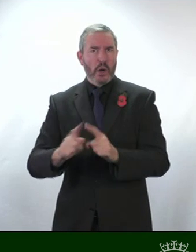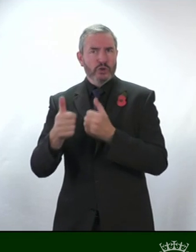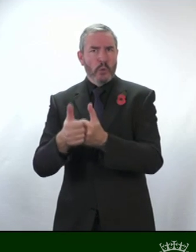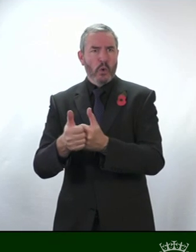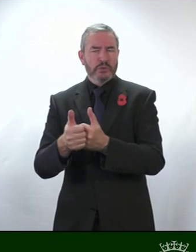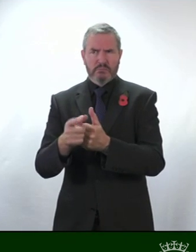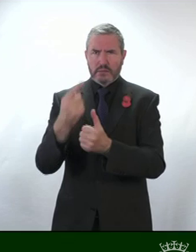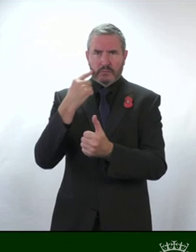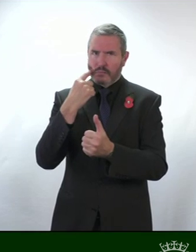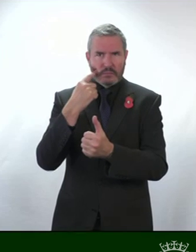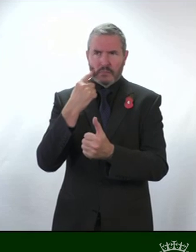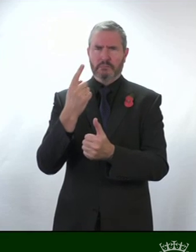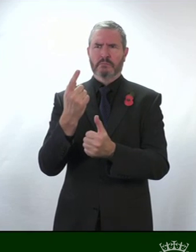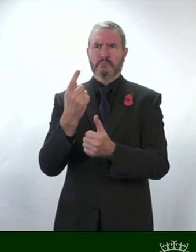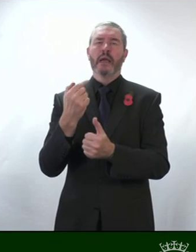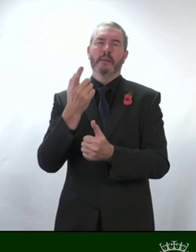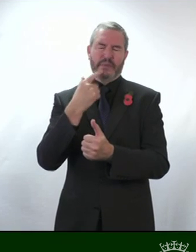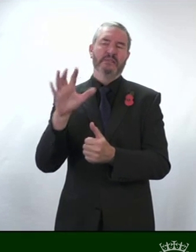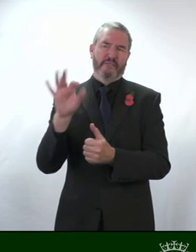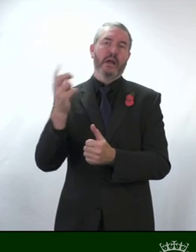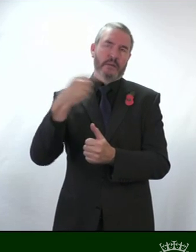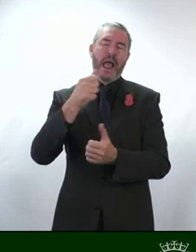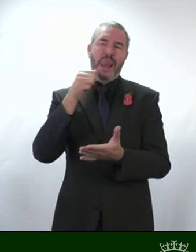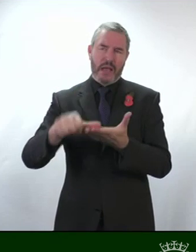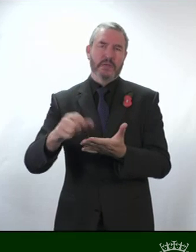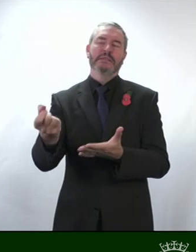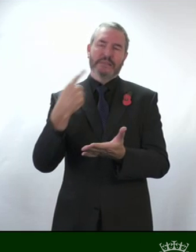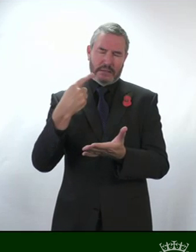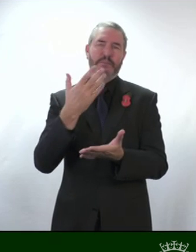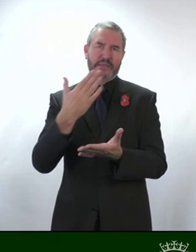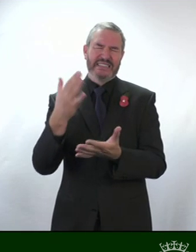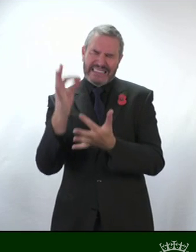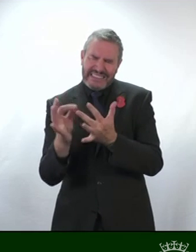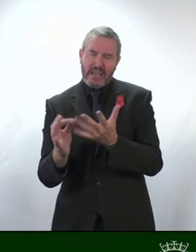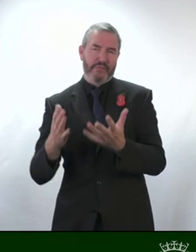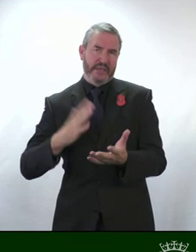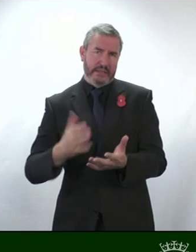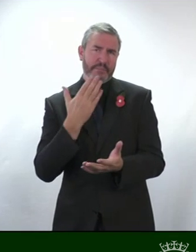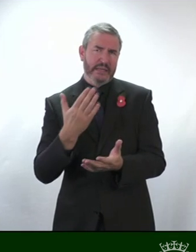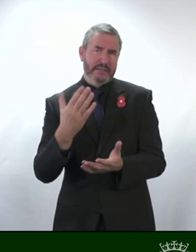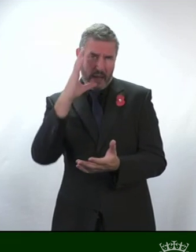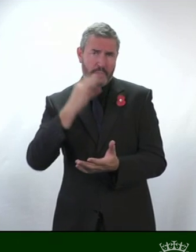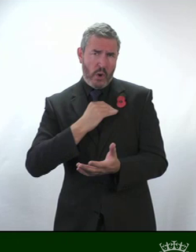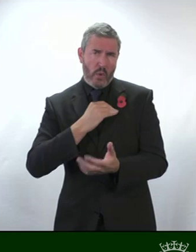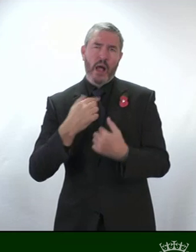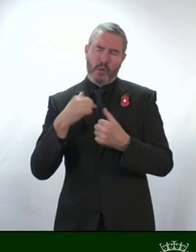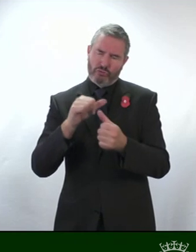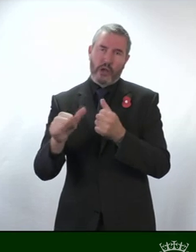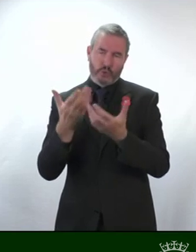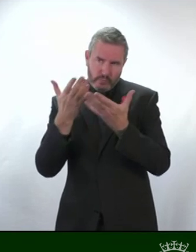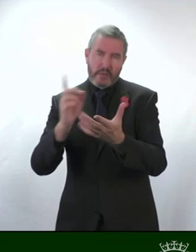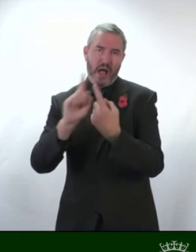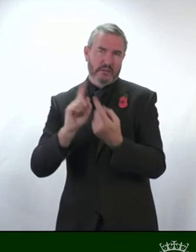She is shaking her head, so I invite her to write to me with details of that company’s needs, and I will do my best to oblige her.